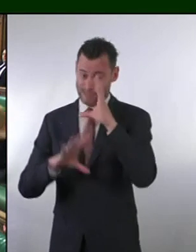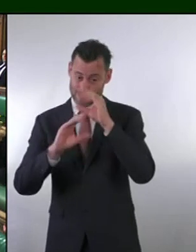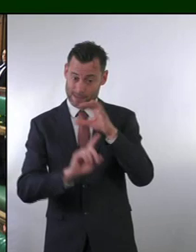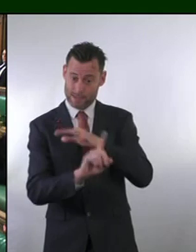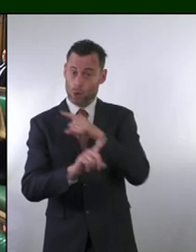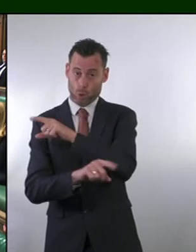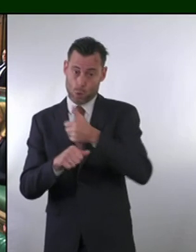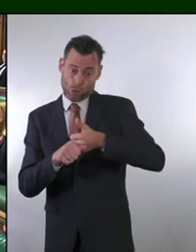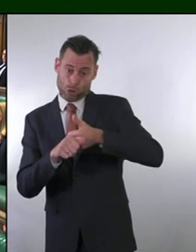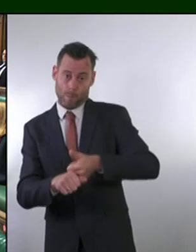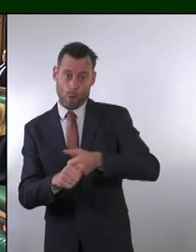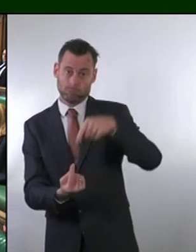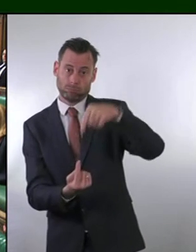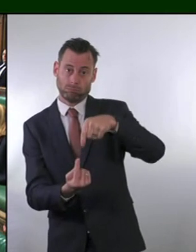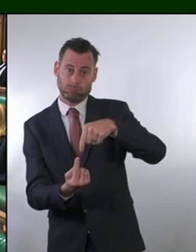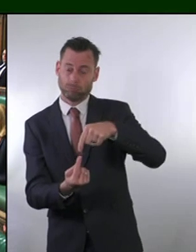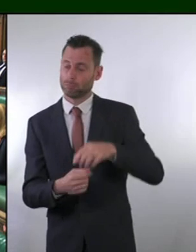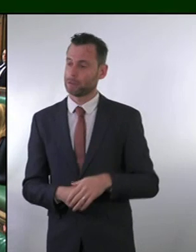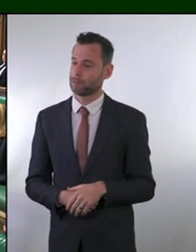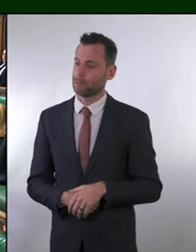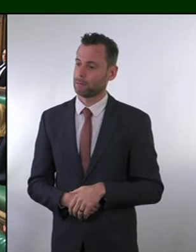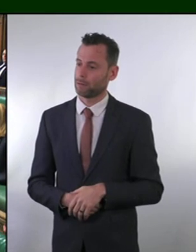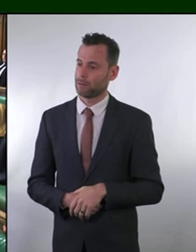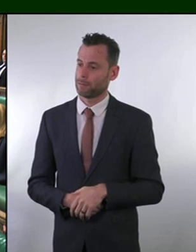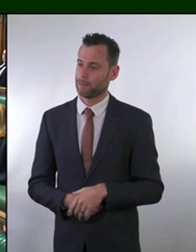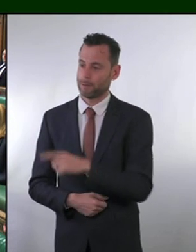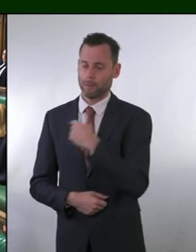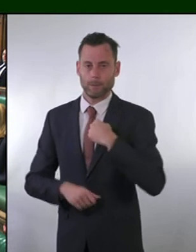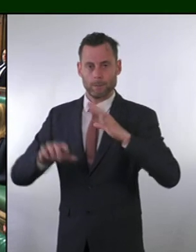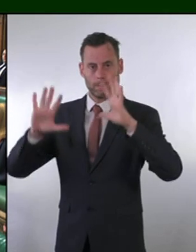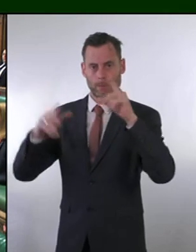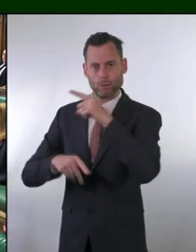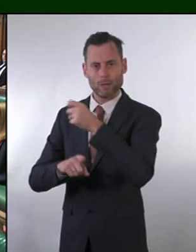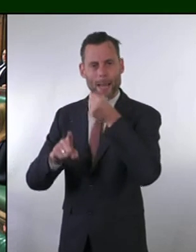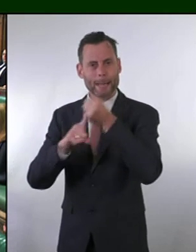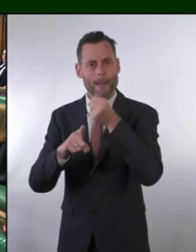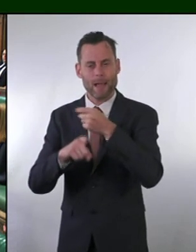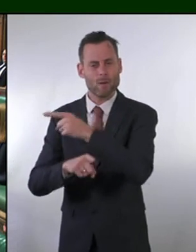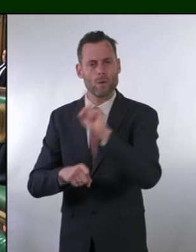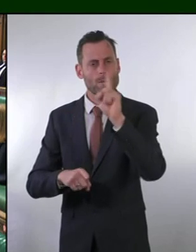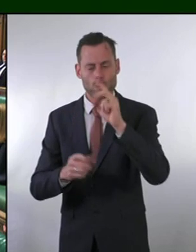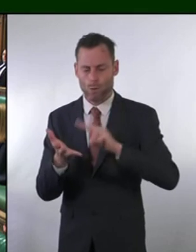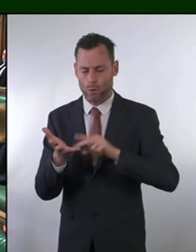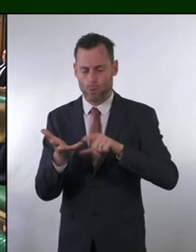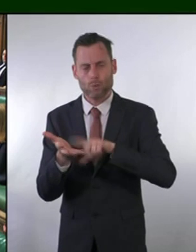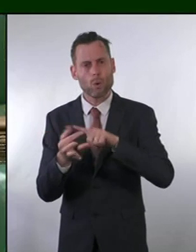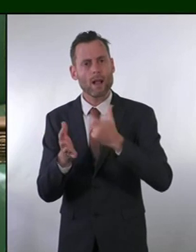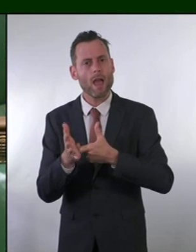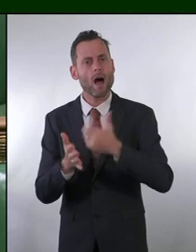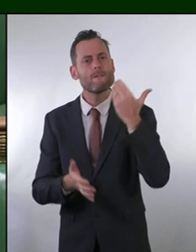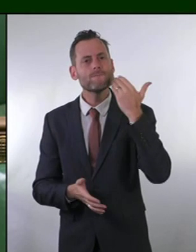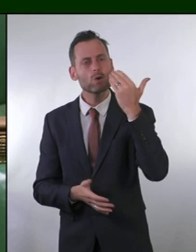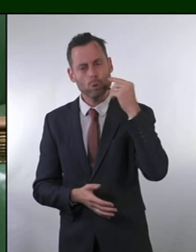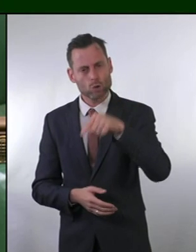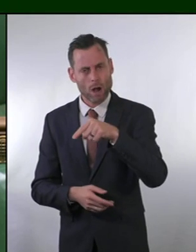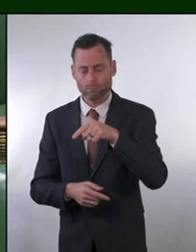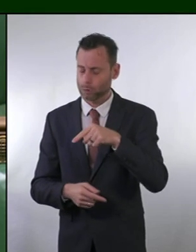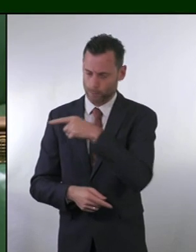Yes, indeed. I congratulate my hon. Friend on her fantastic campaigning for a nuclear future for Ynys Môn.